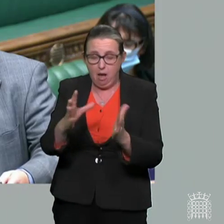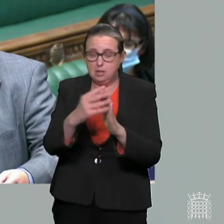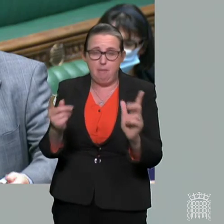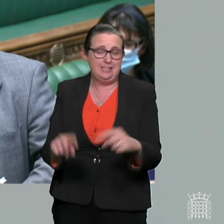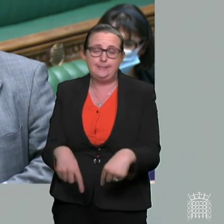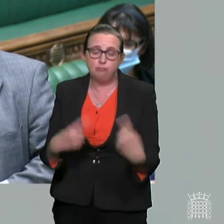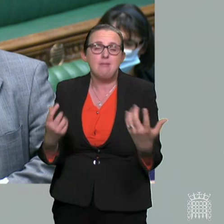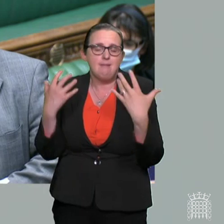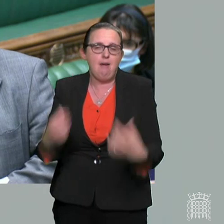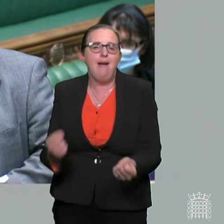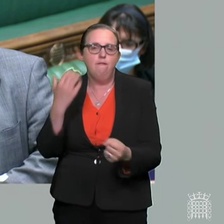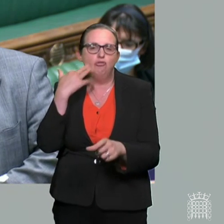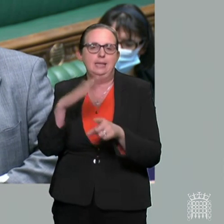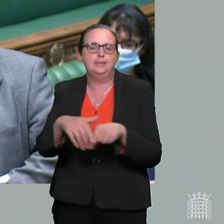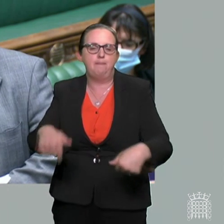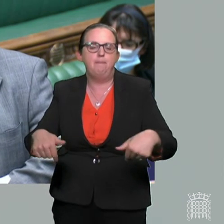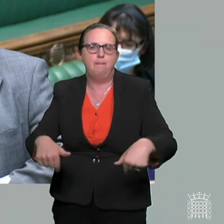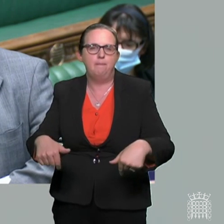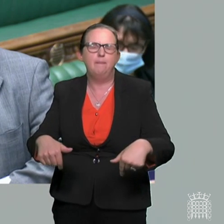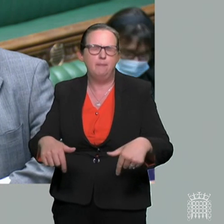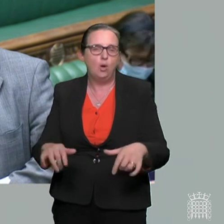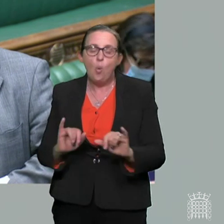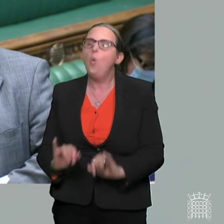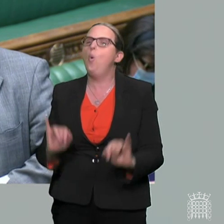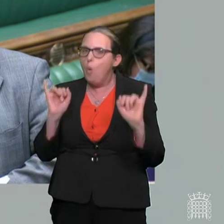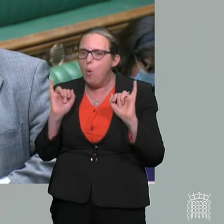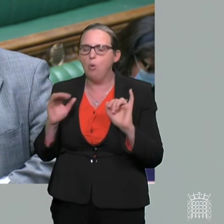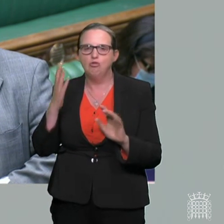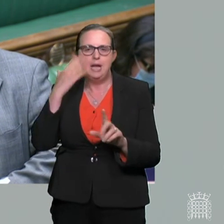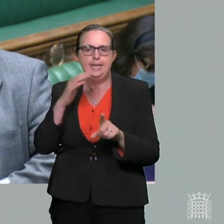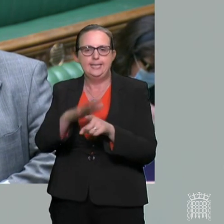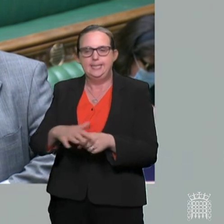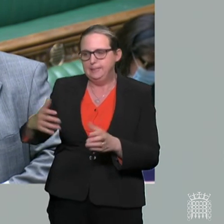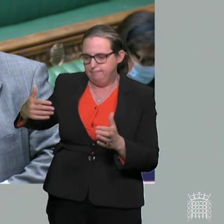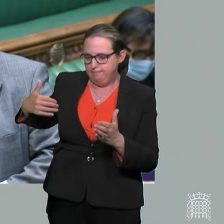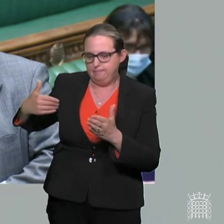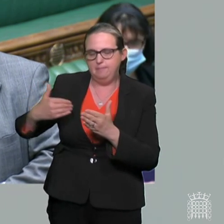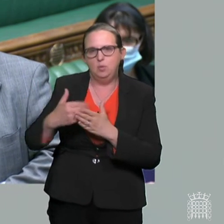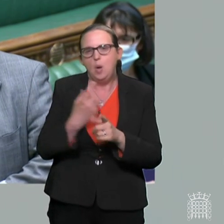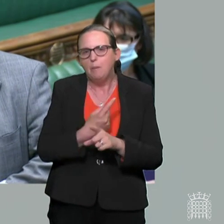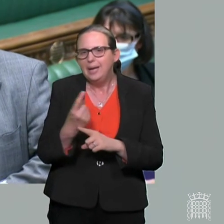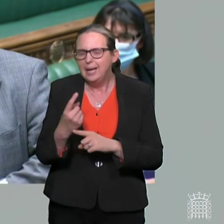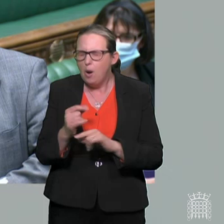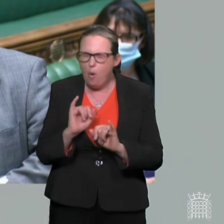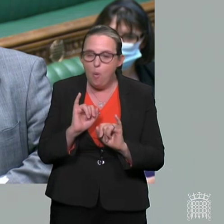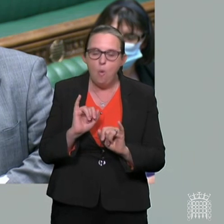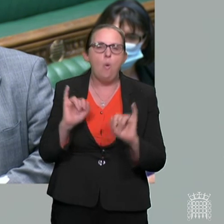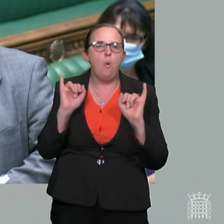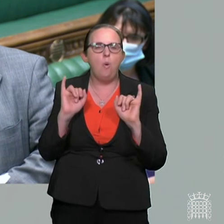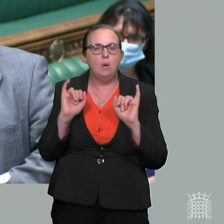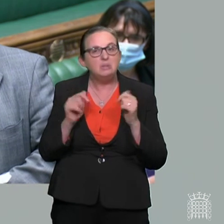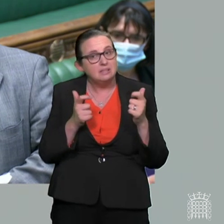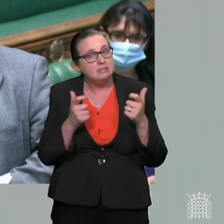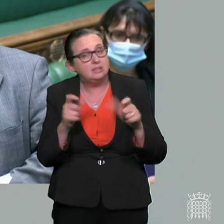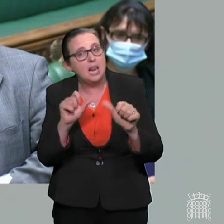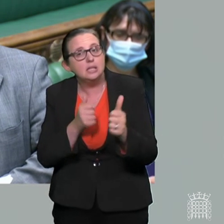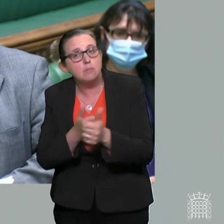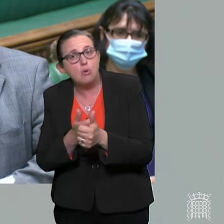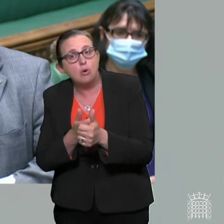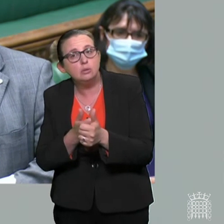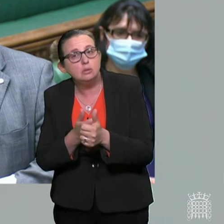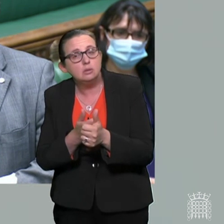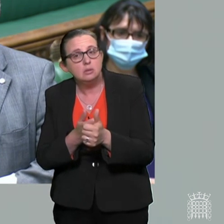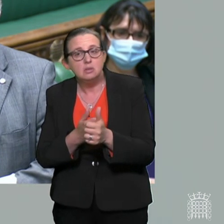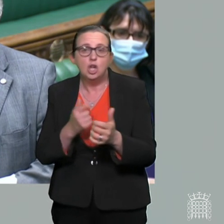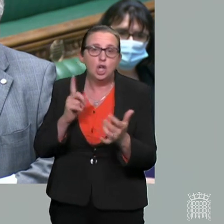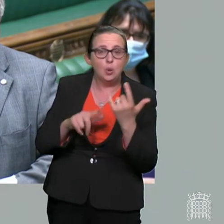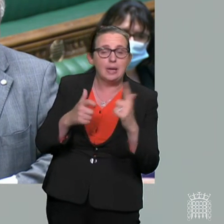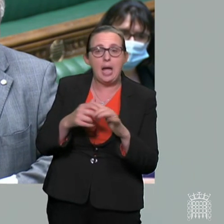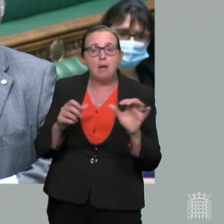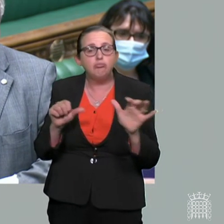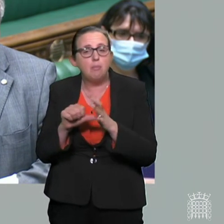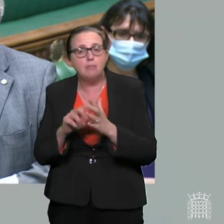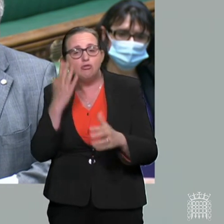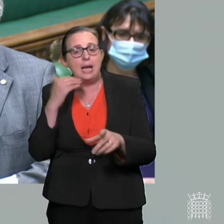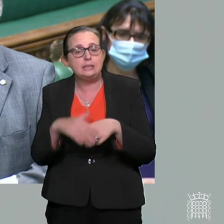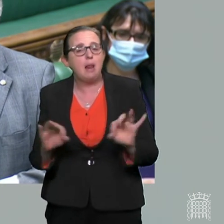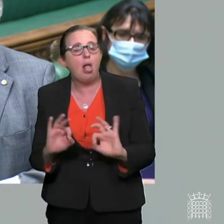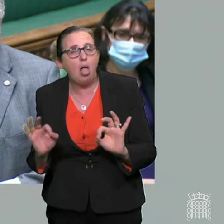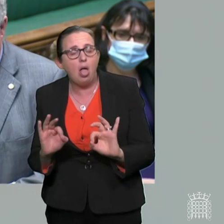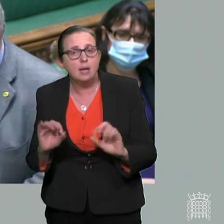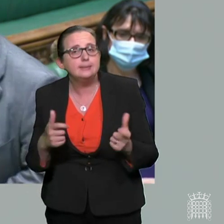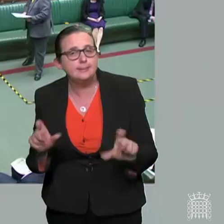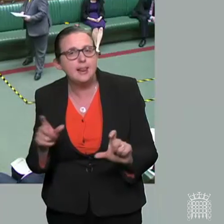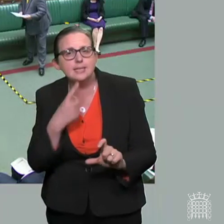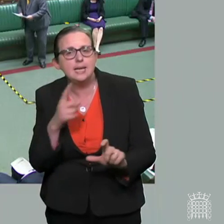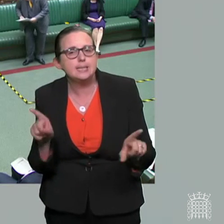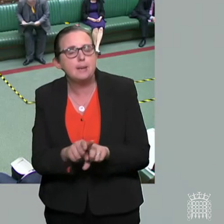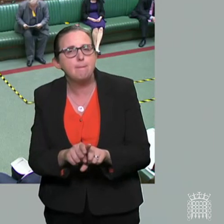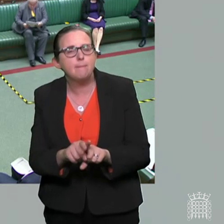After the shocking racism on show over the past week, does the Prime Minister still stand by his Government’s belief that systemic racism is not a problem that exists in the United Kingdom?